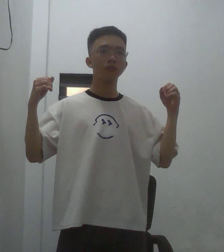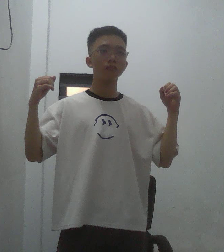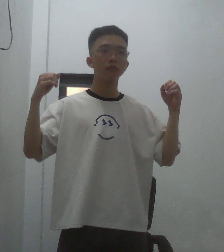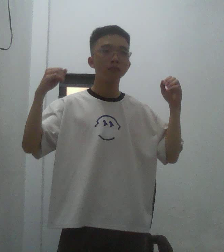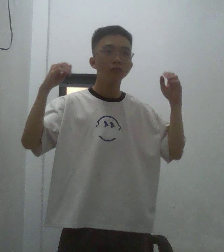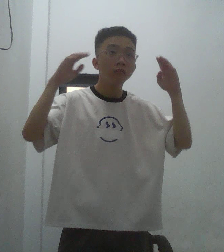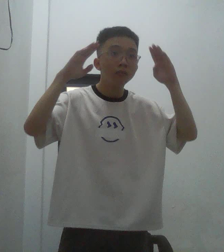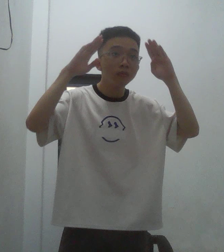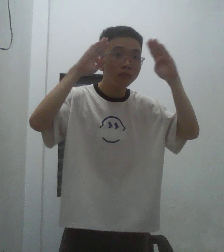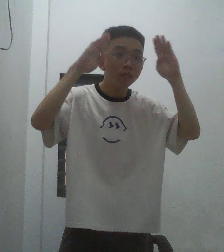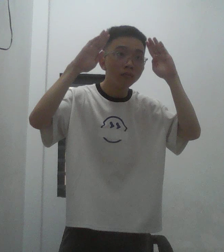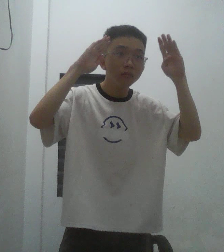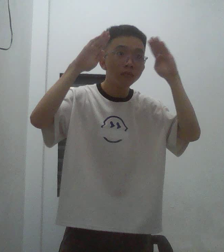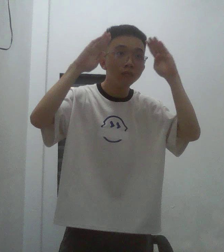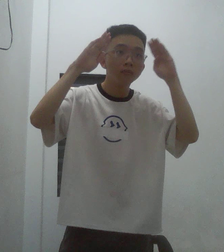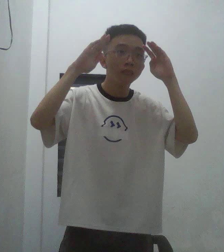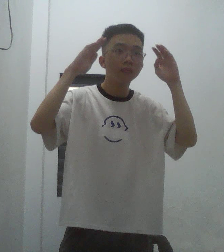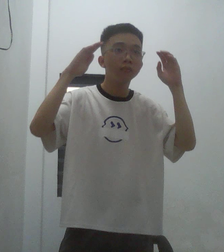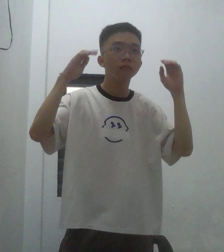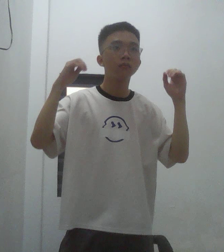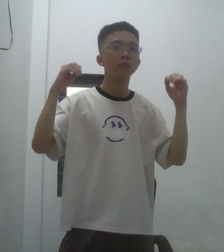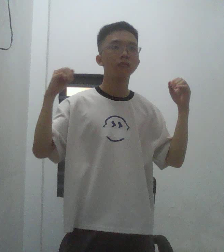xin chao